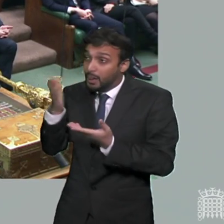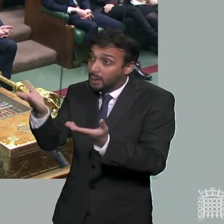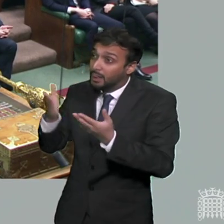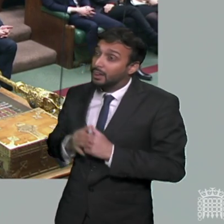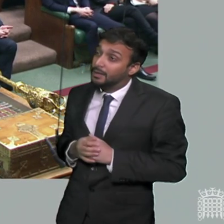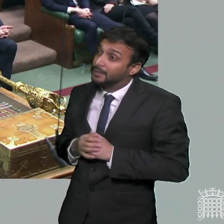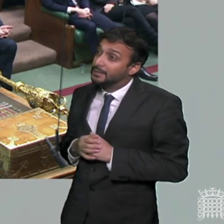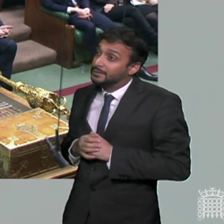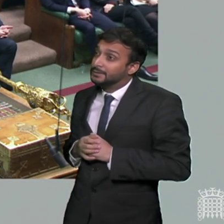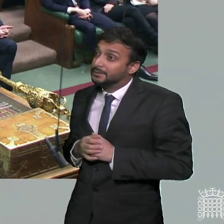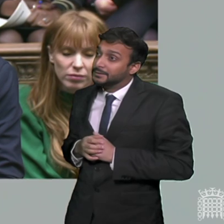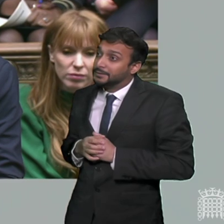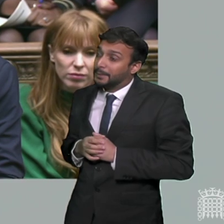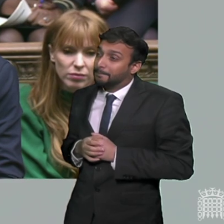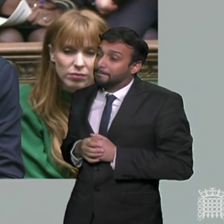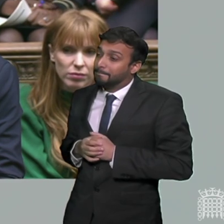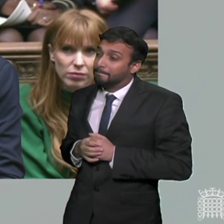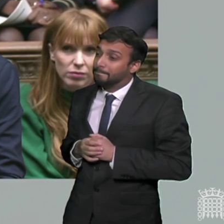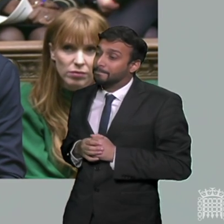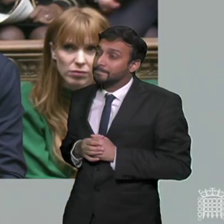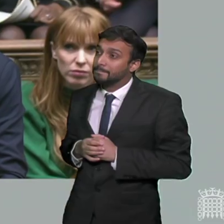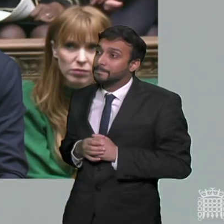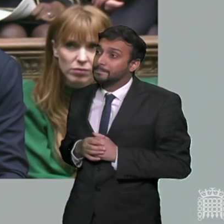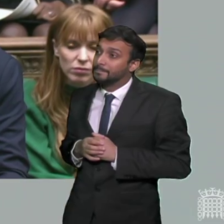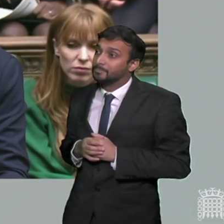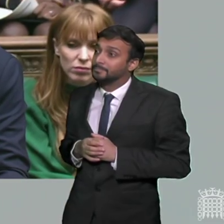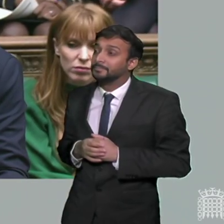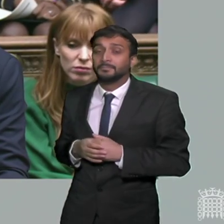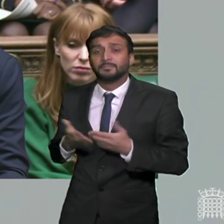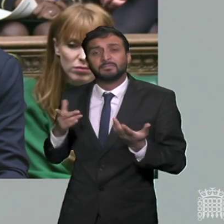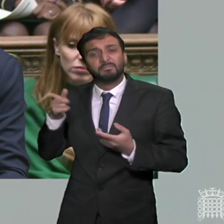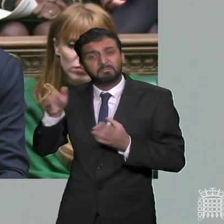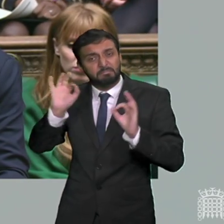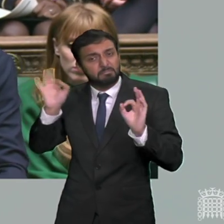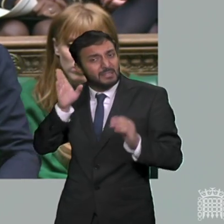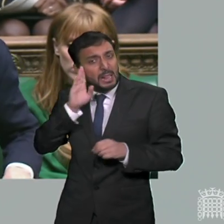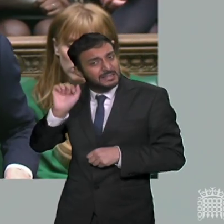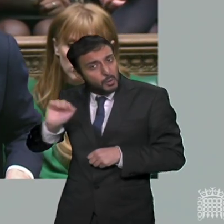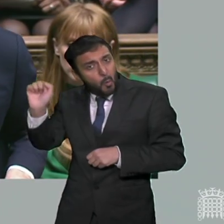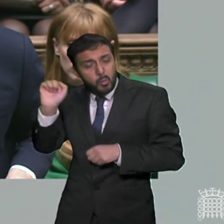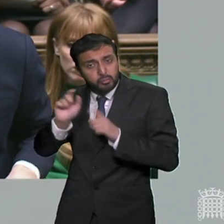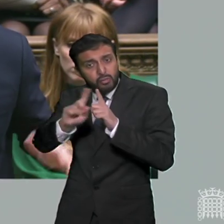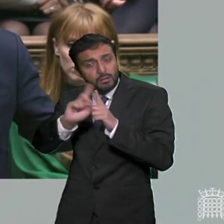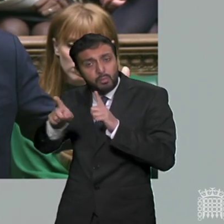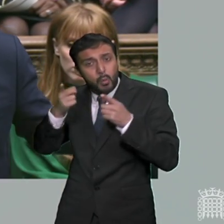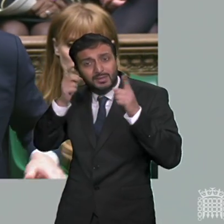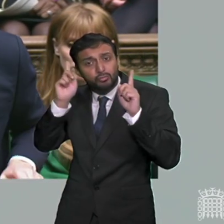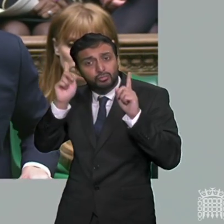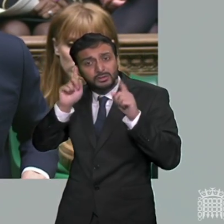The Prime Minister has obviously not heard what his Transport Secretary said about that legislation this morning.